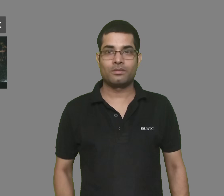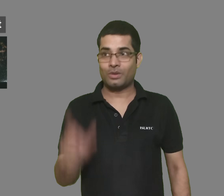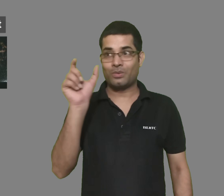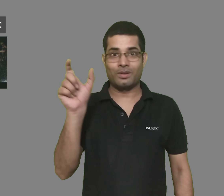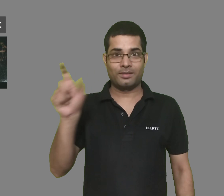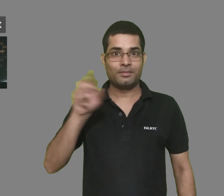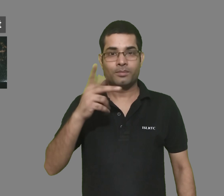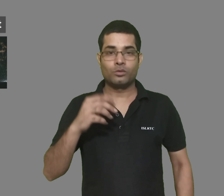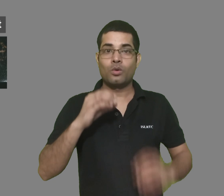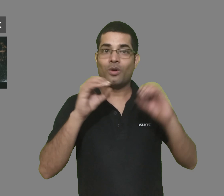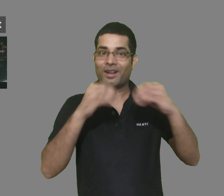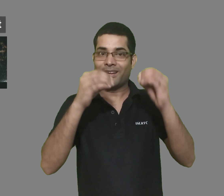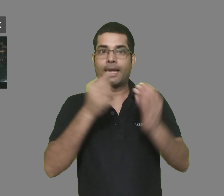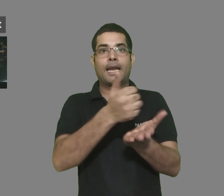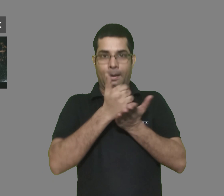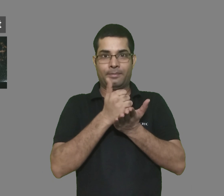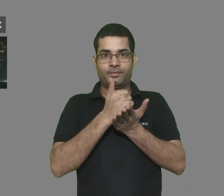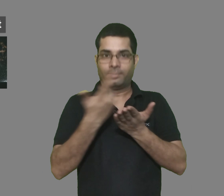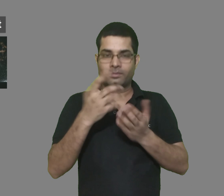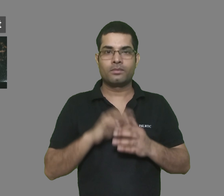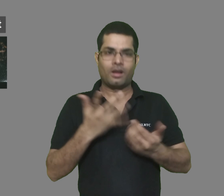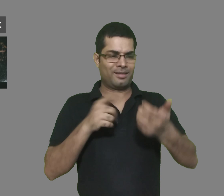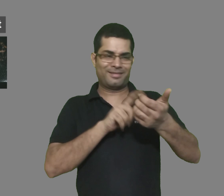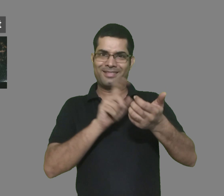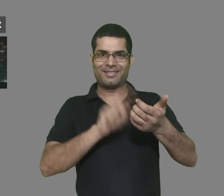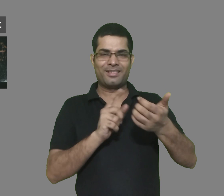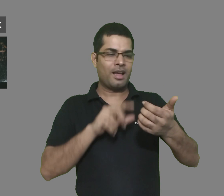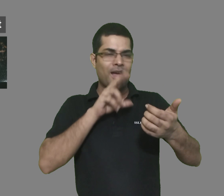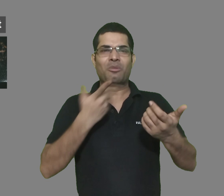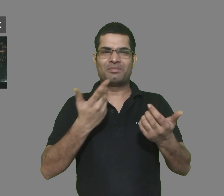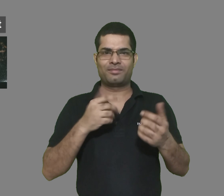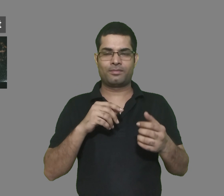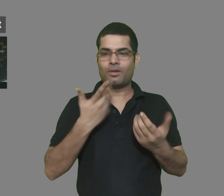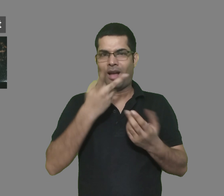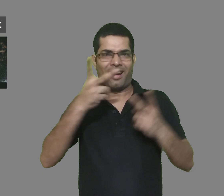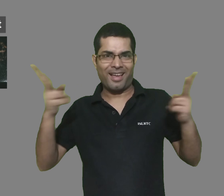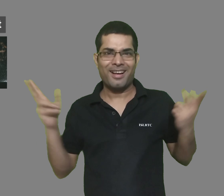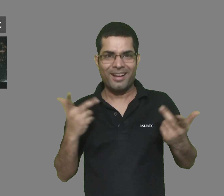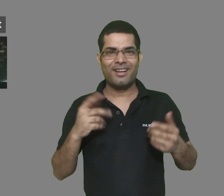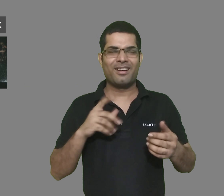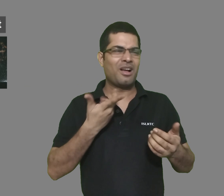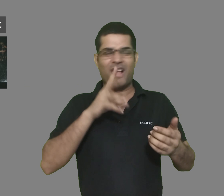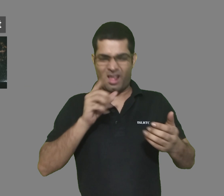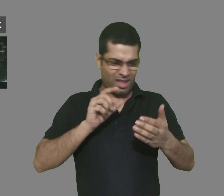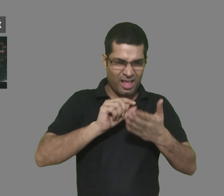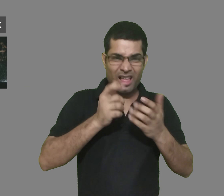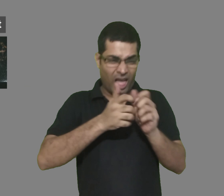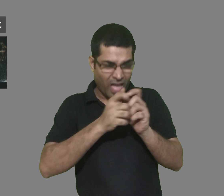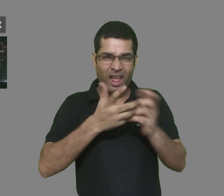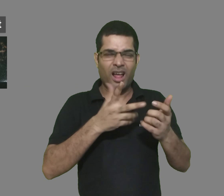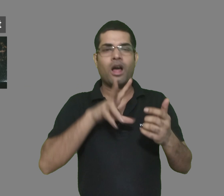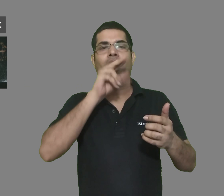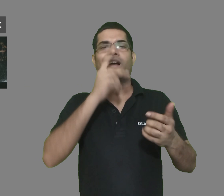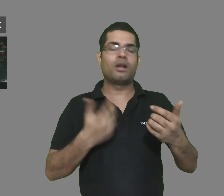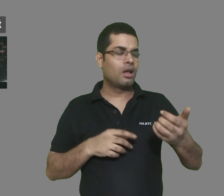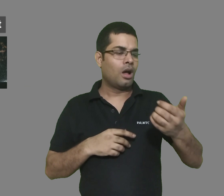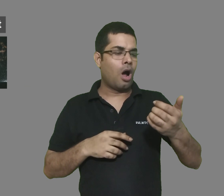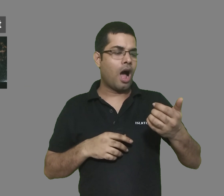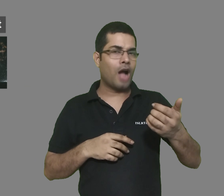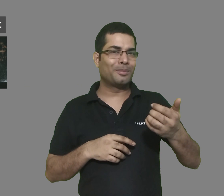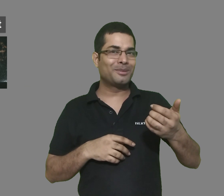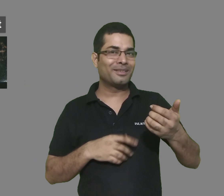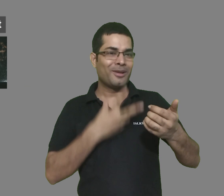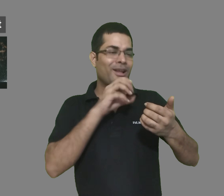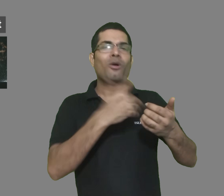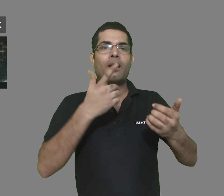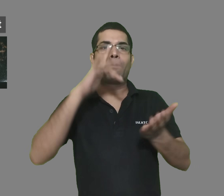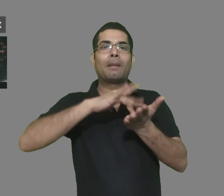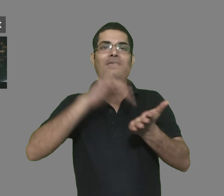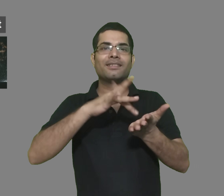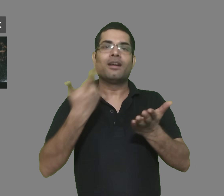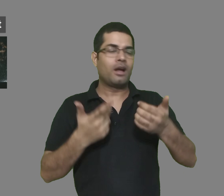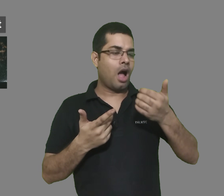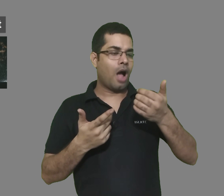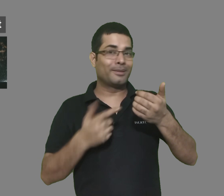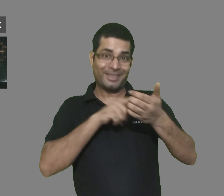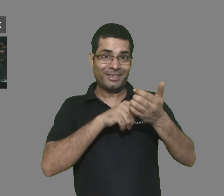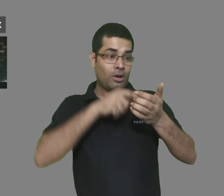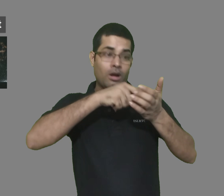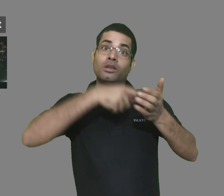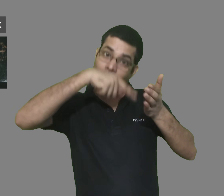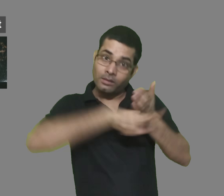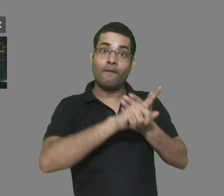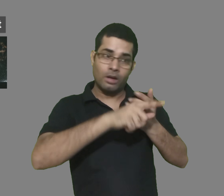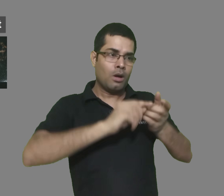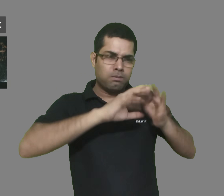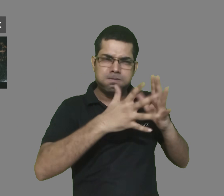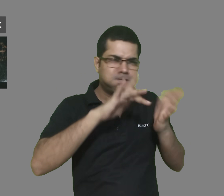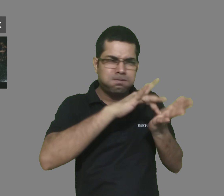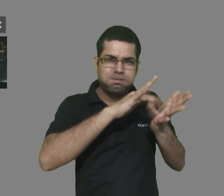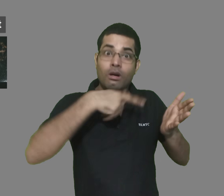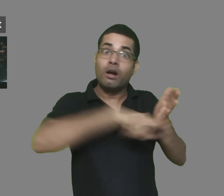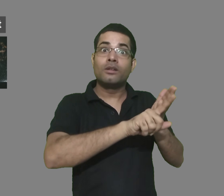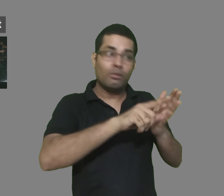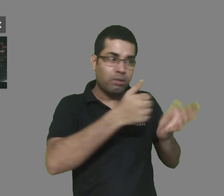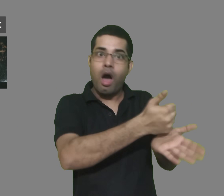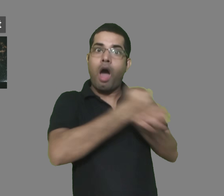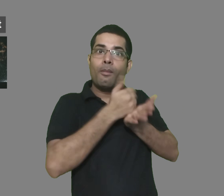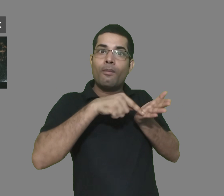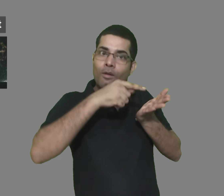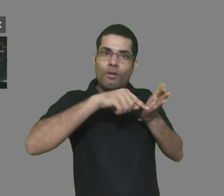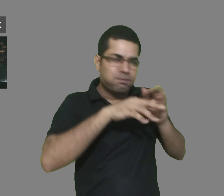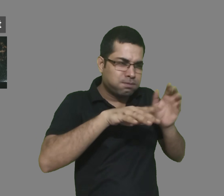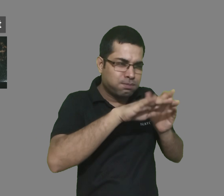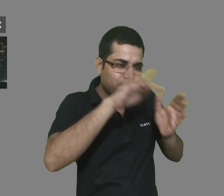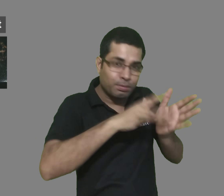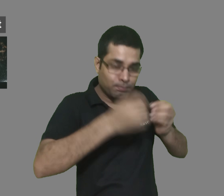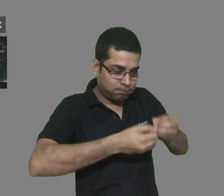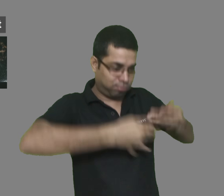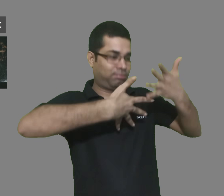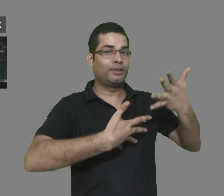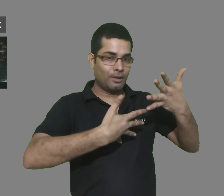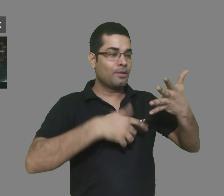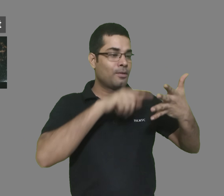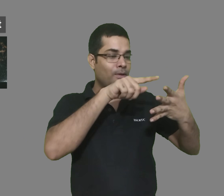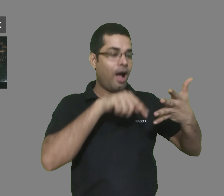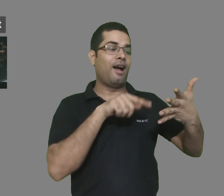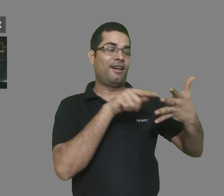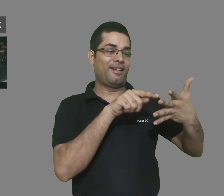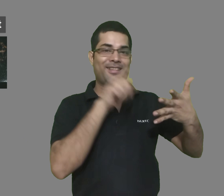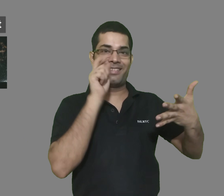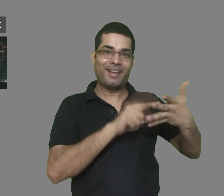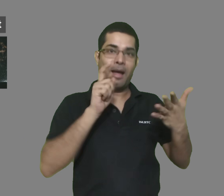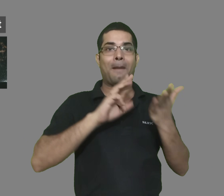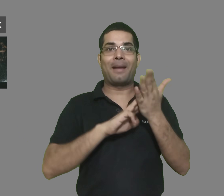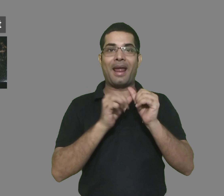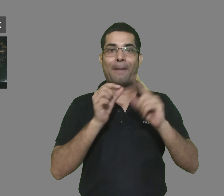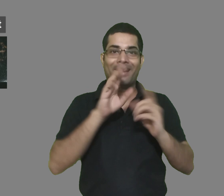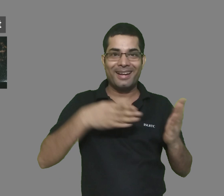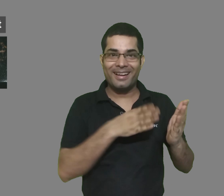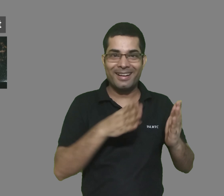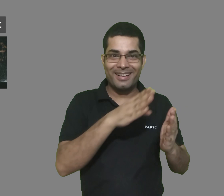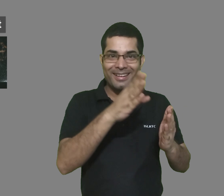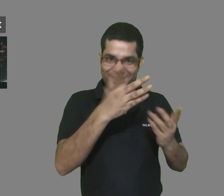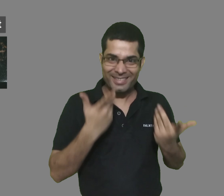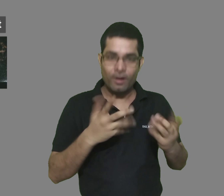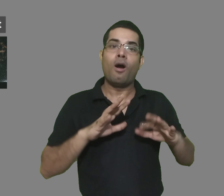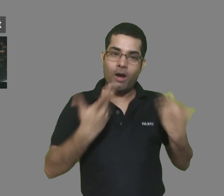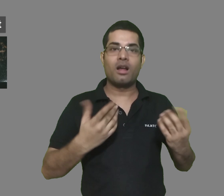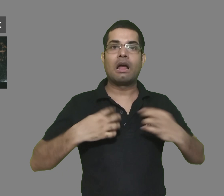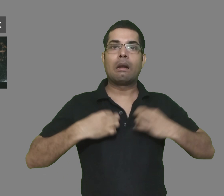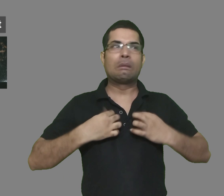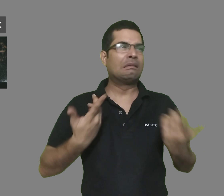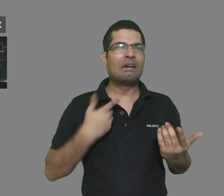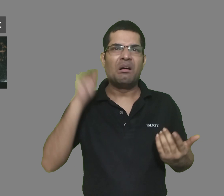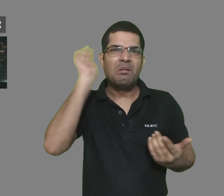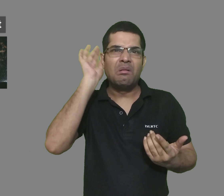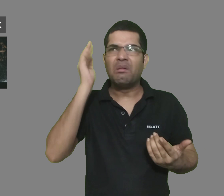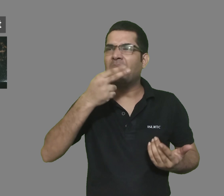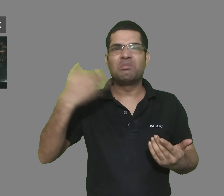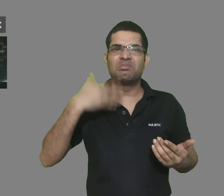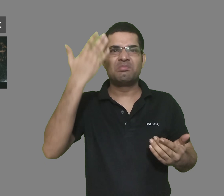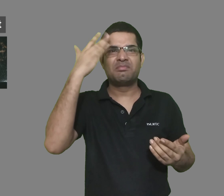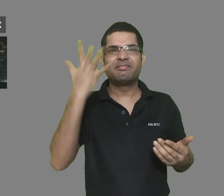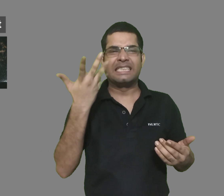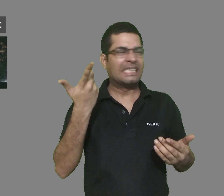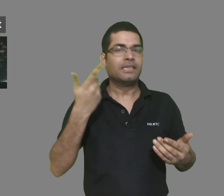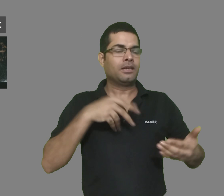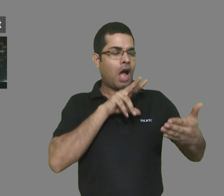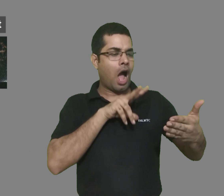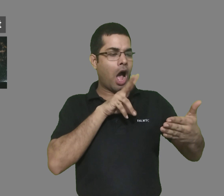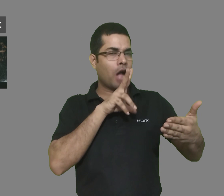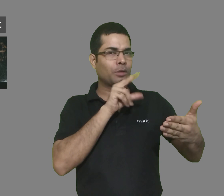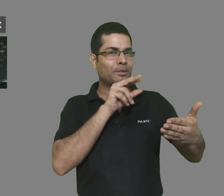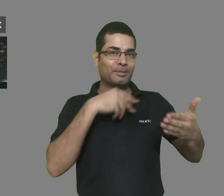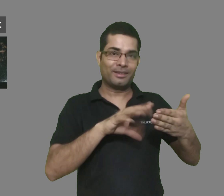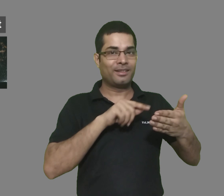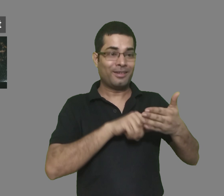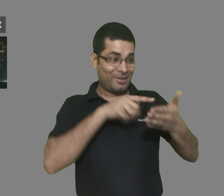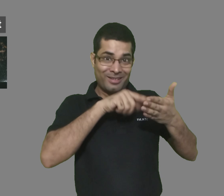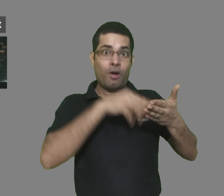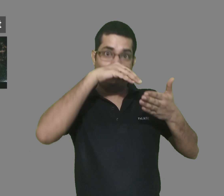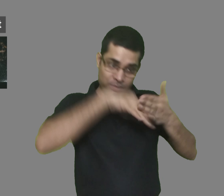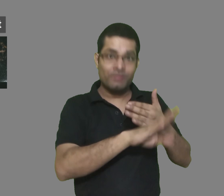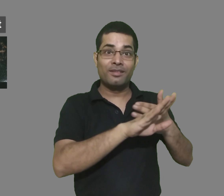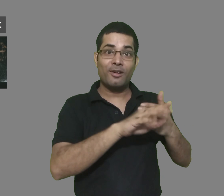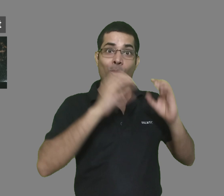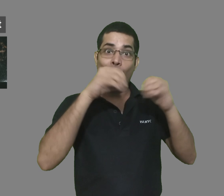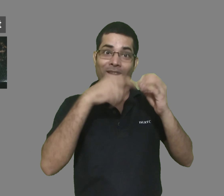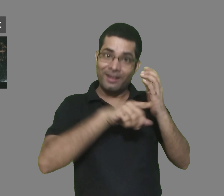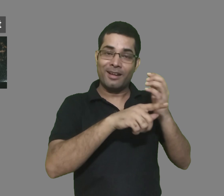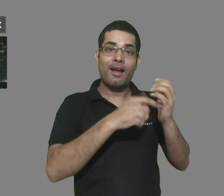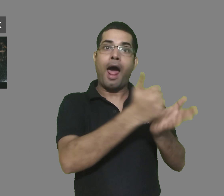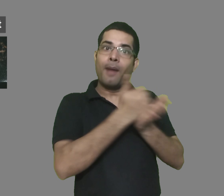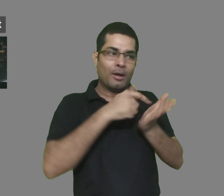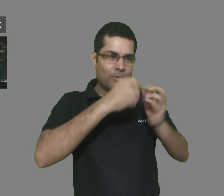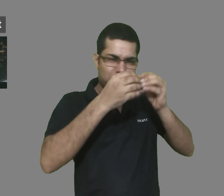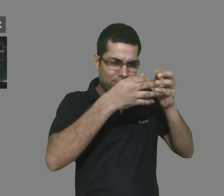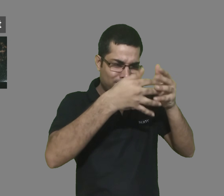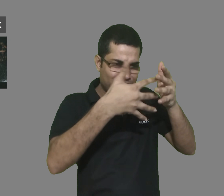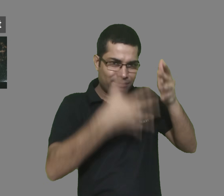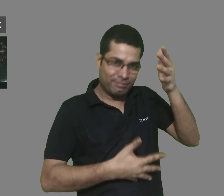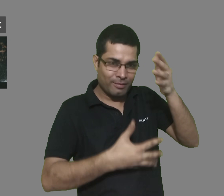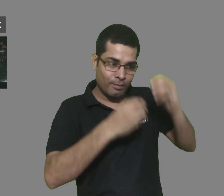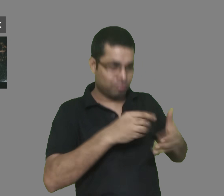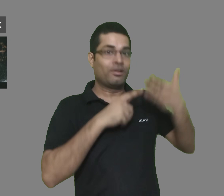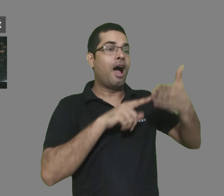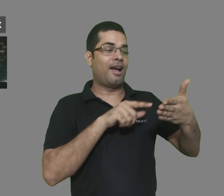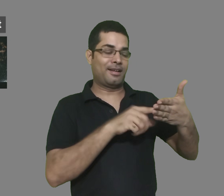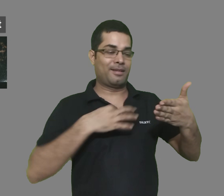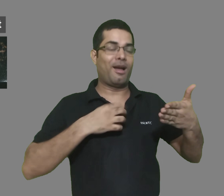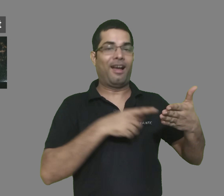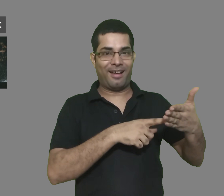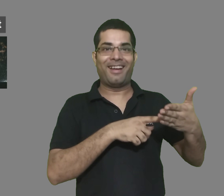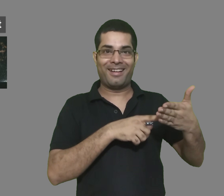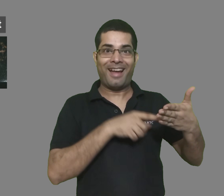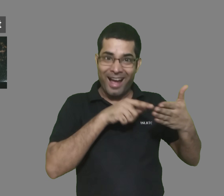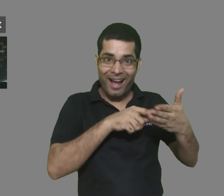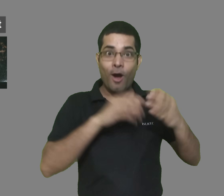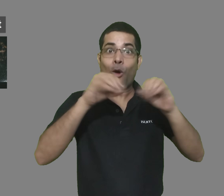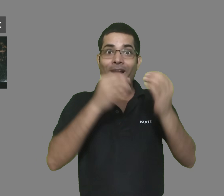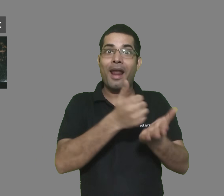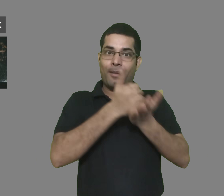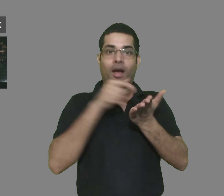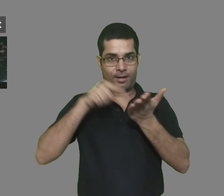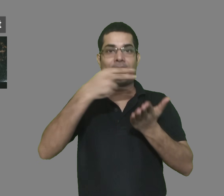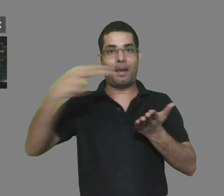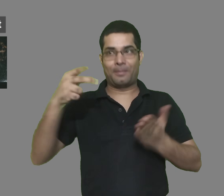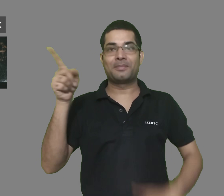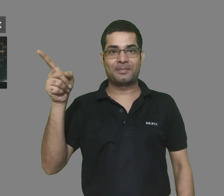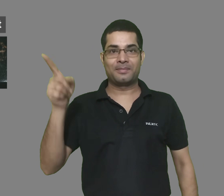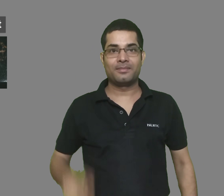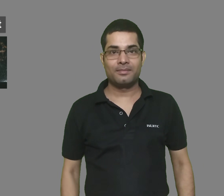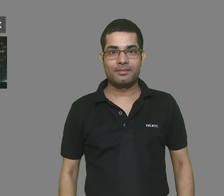Google Assistant